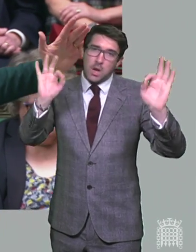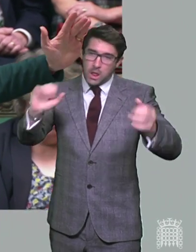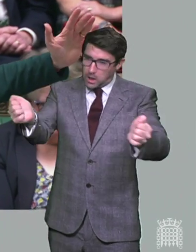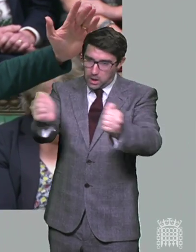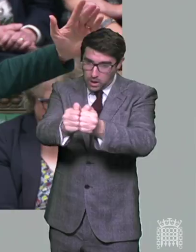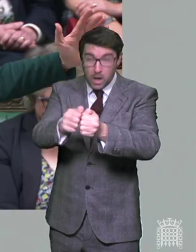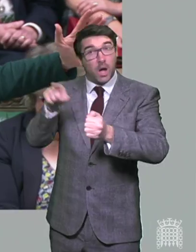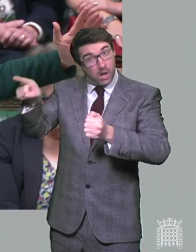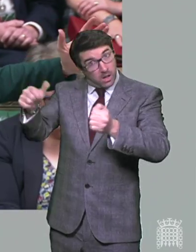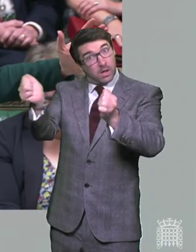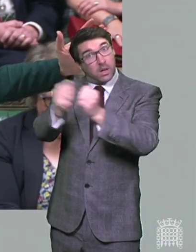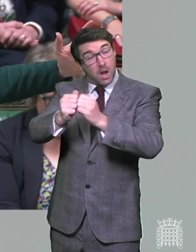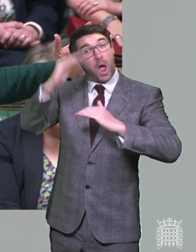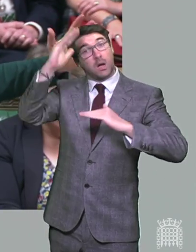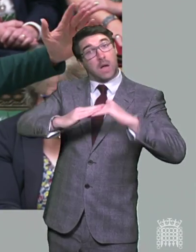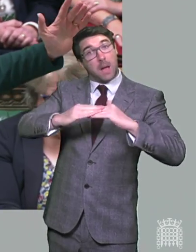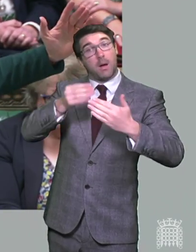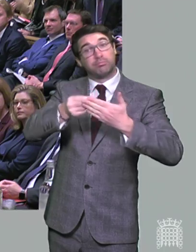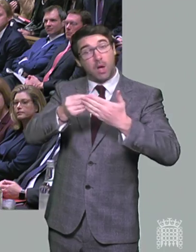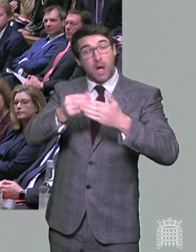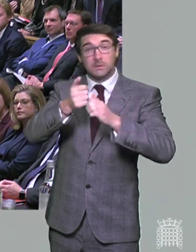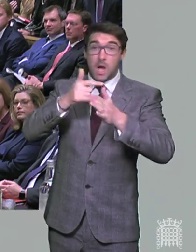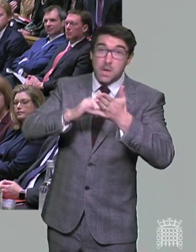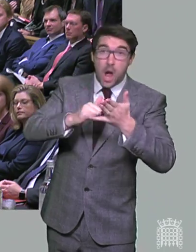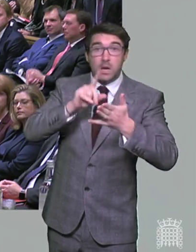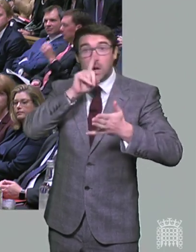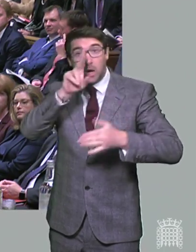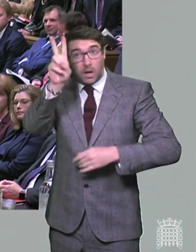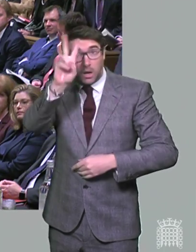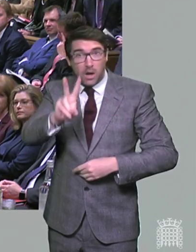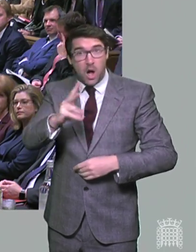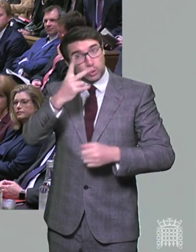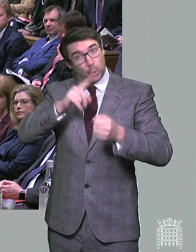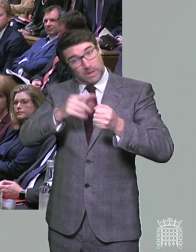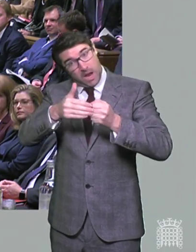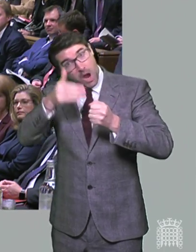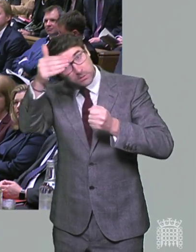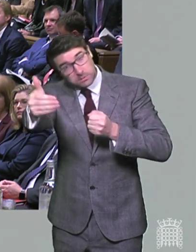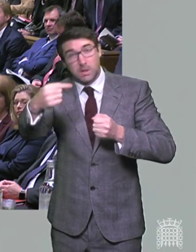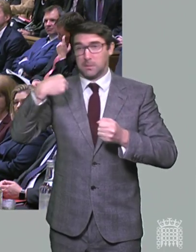This is very relevant, because it is the biggest part of our mini-Budget.